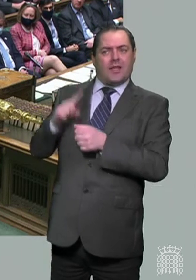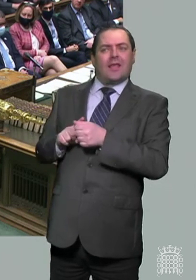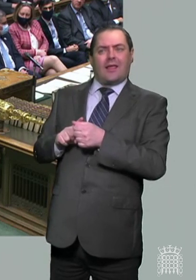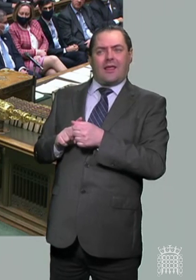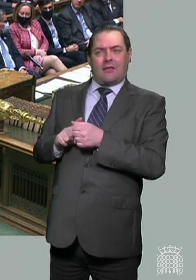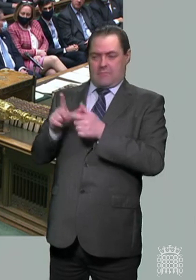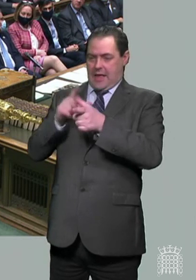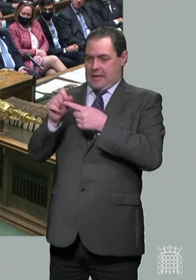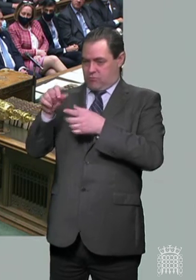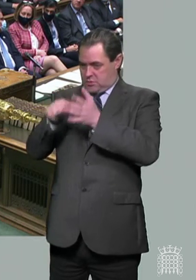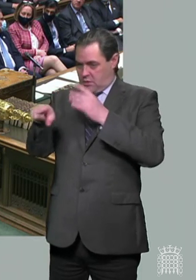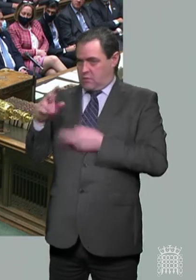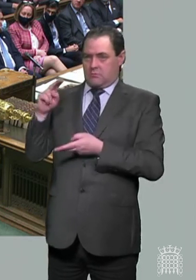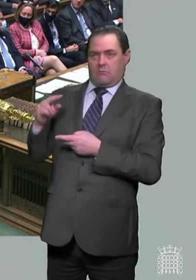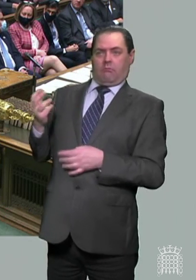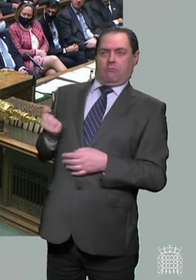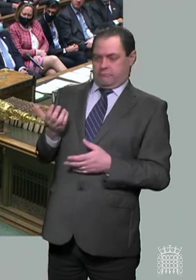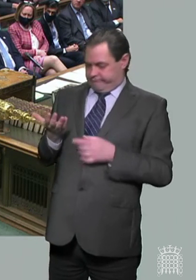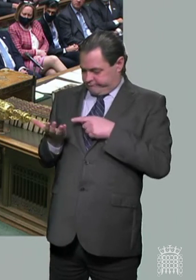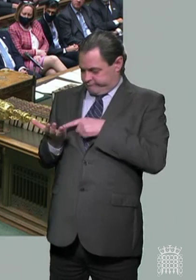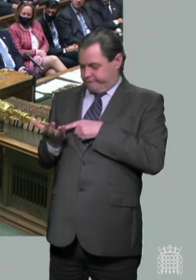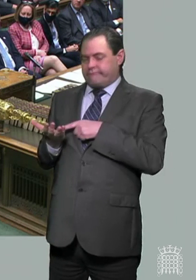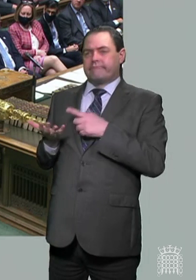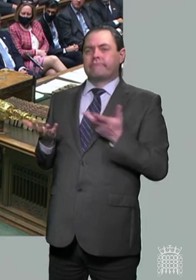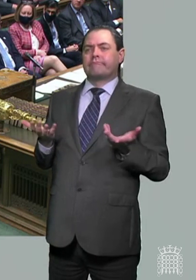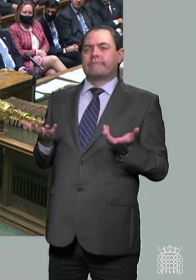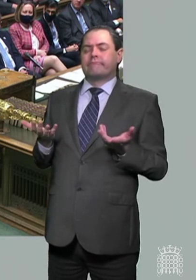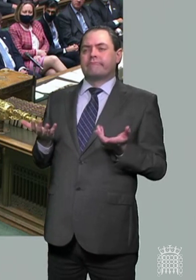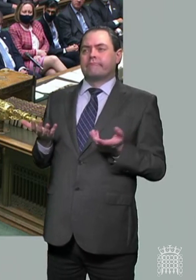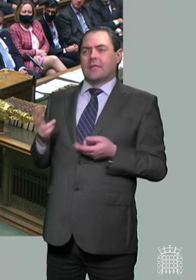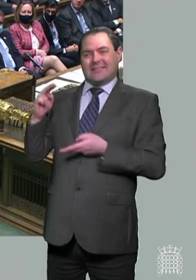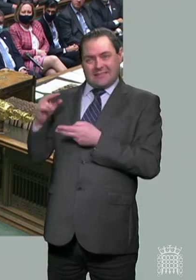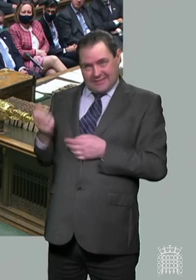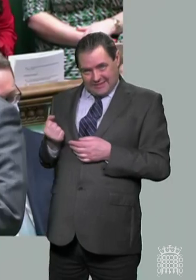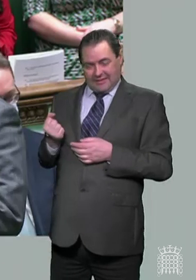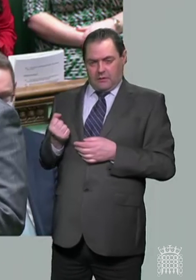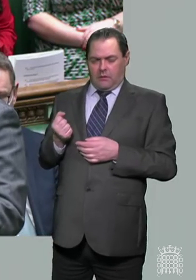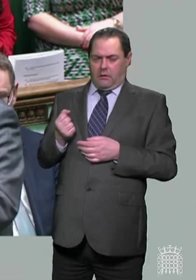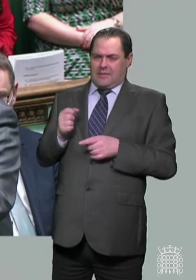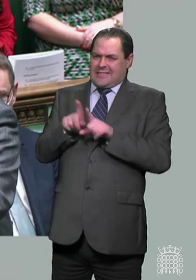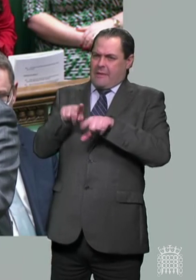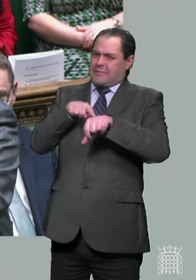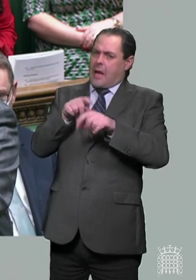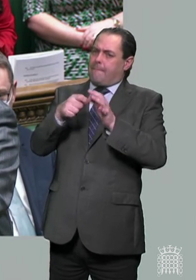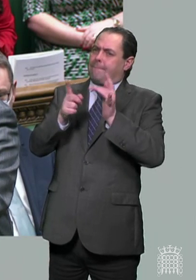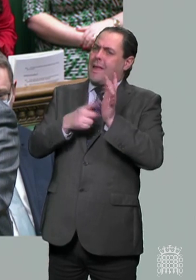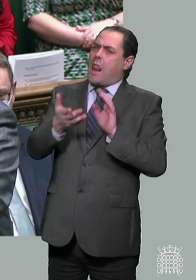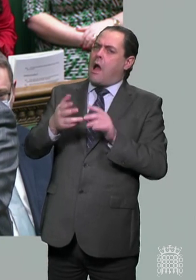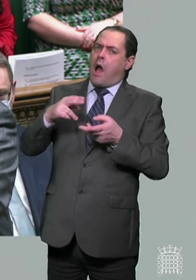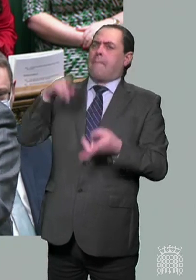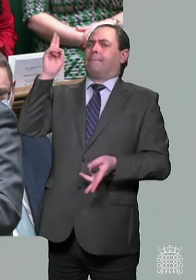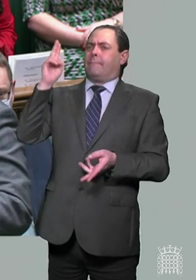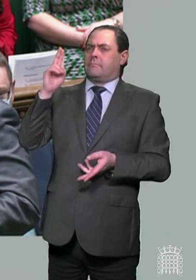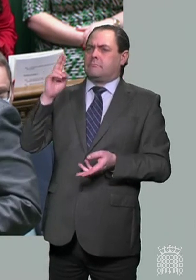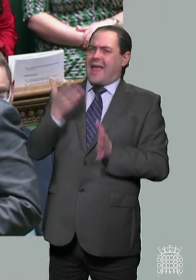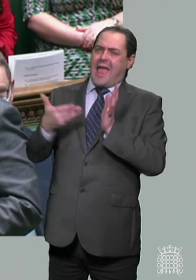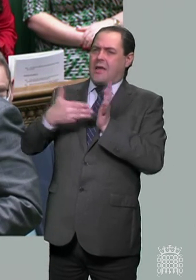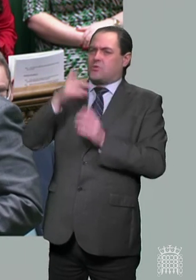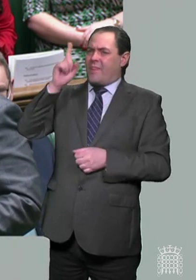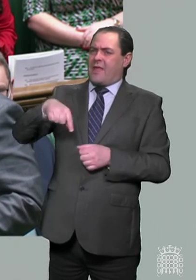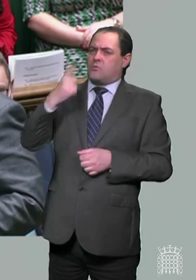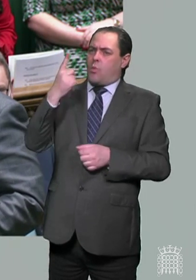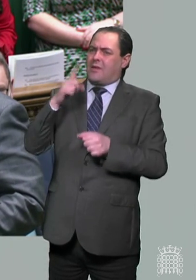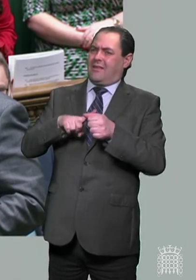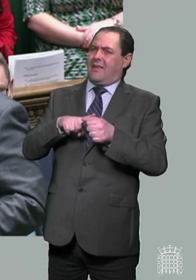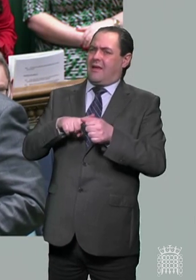That pay cut will hit at the very same moment that soaring energy bills land—bills that have shot up £1,000 in the space of a year.